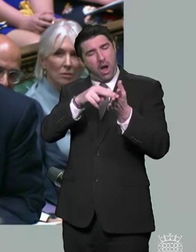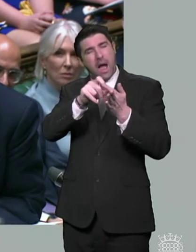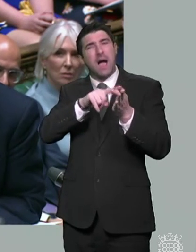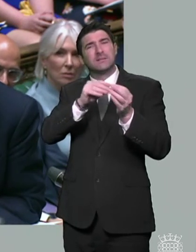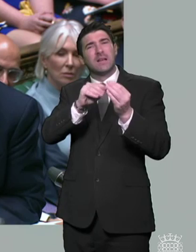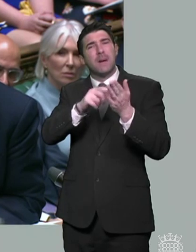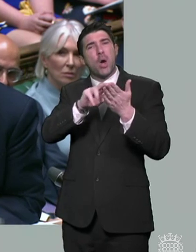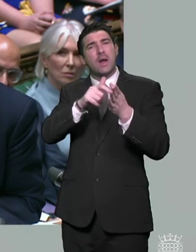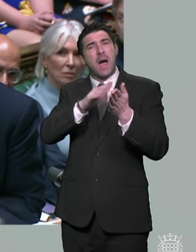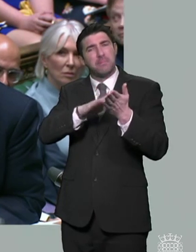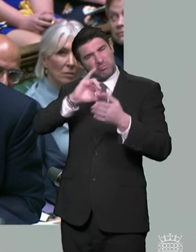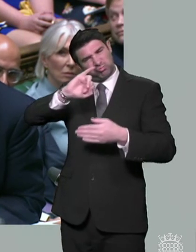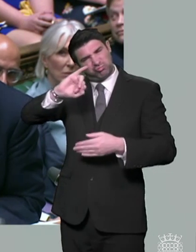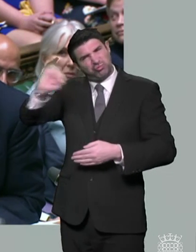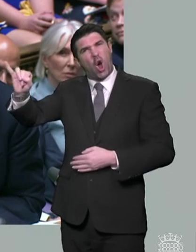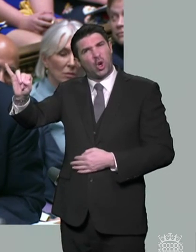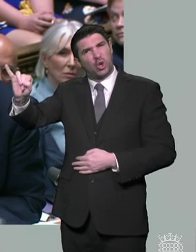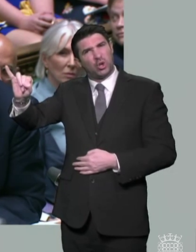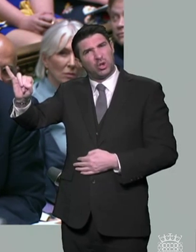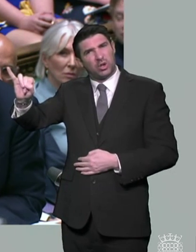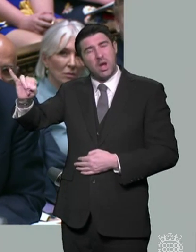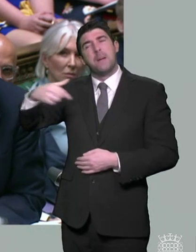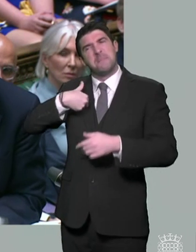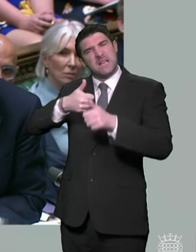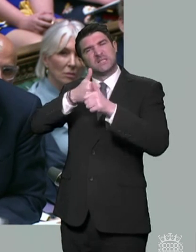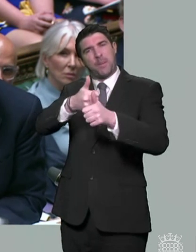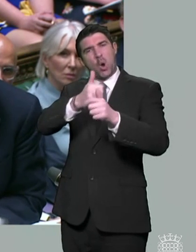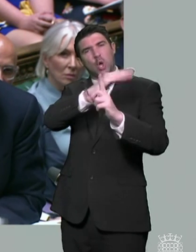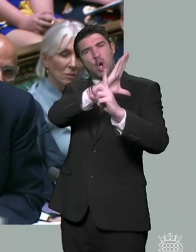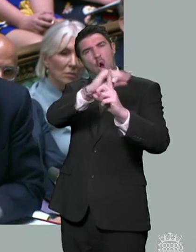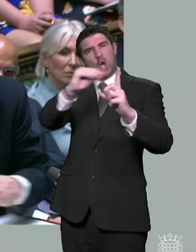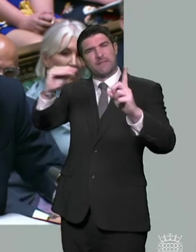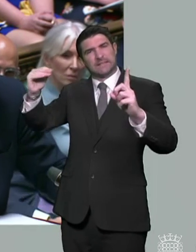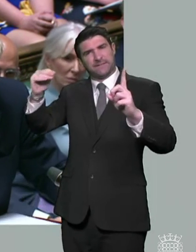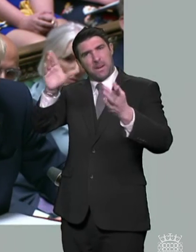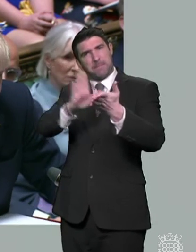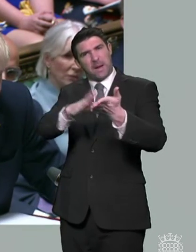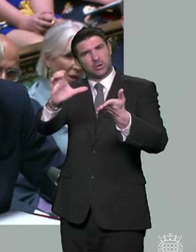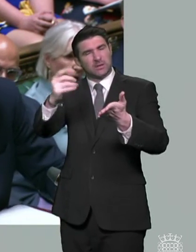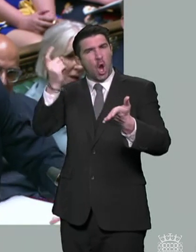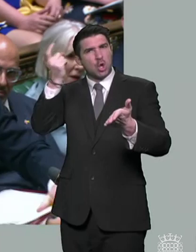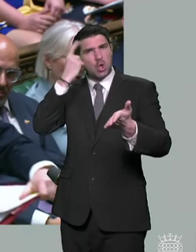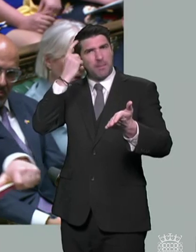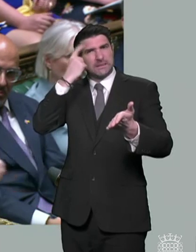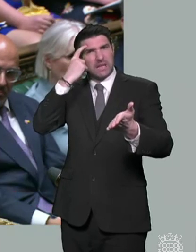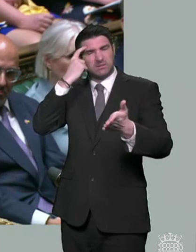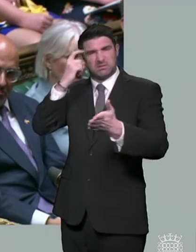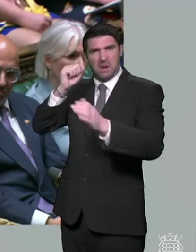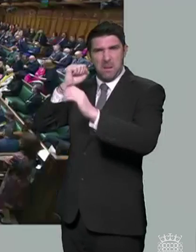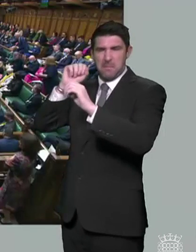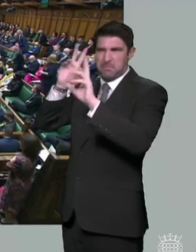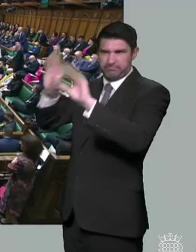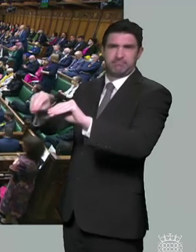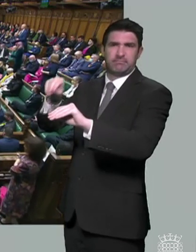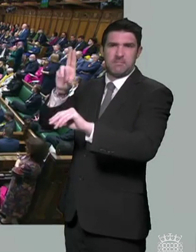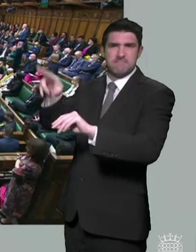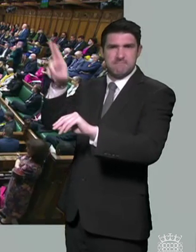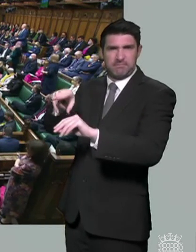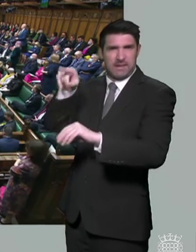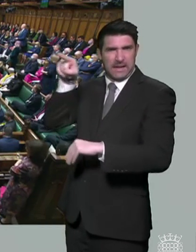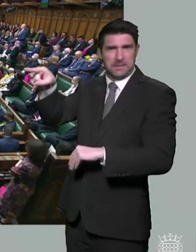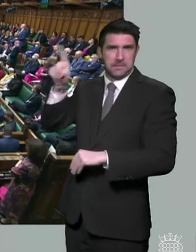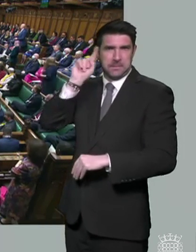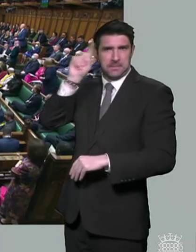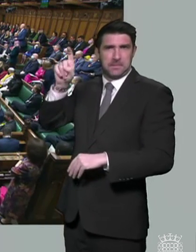I congratulate my honourable Friend and other local Conservative MPs in the Manchester area who have shown common sense.